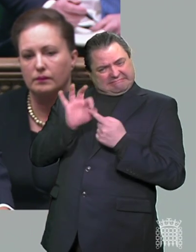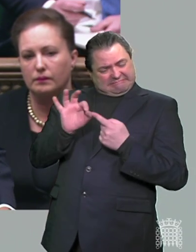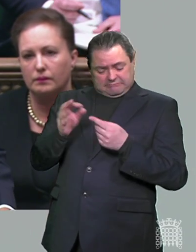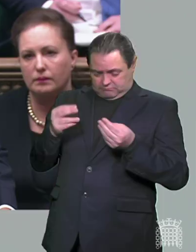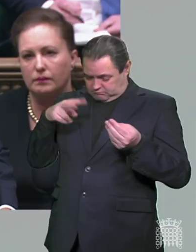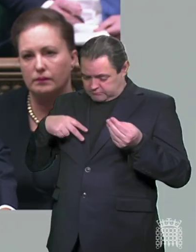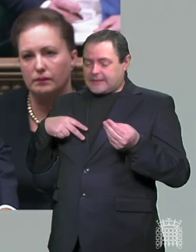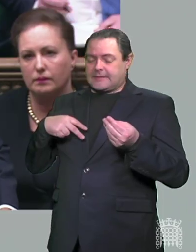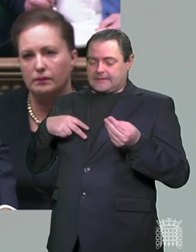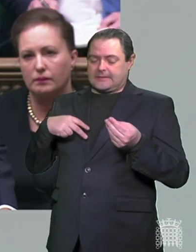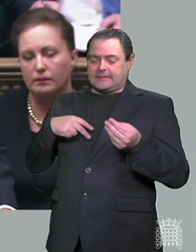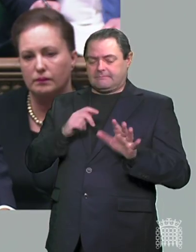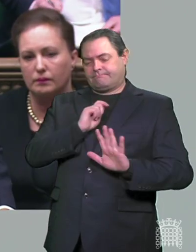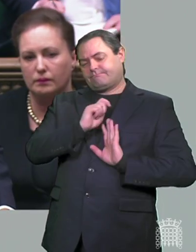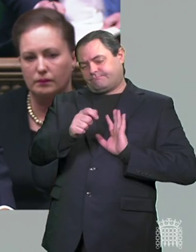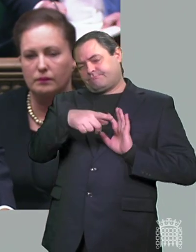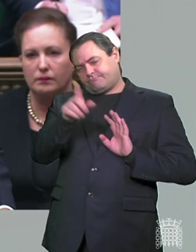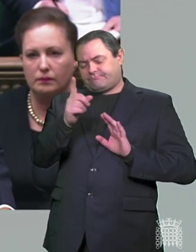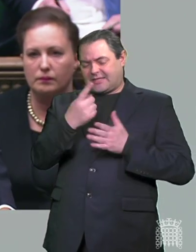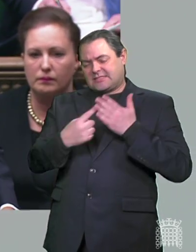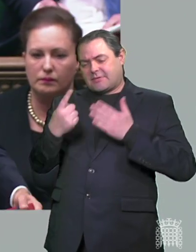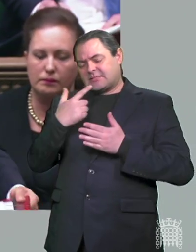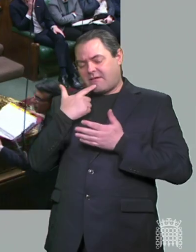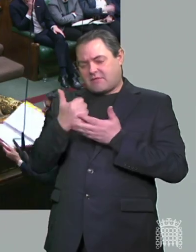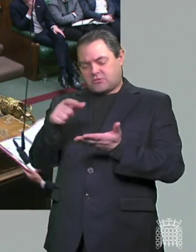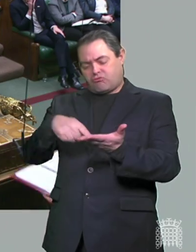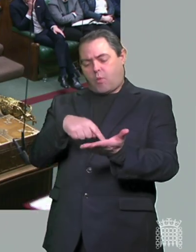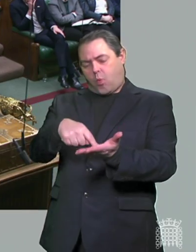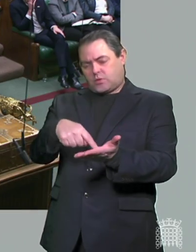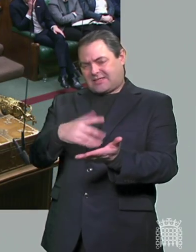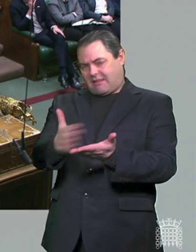I refer the right honourable and learned Gentleman to the independent adviser’s report.